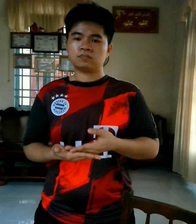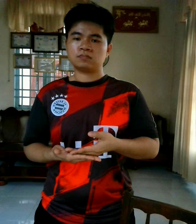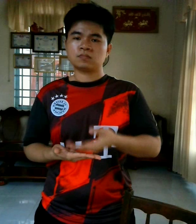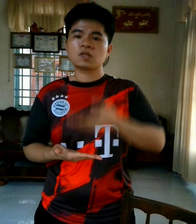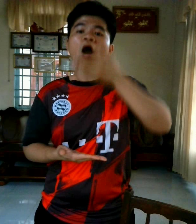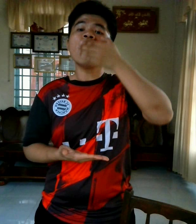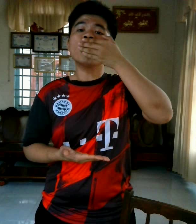sup